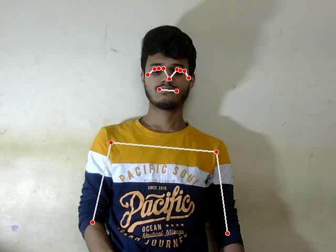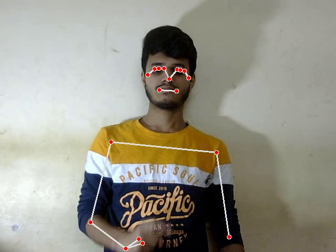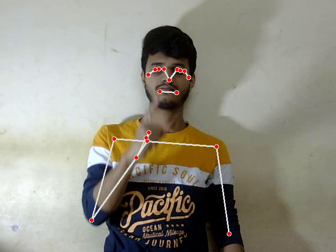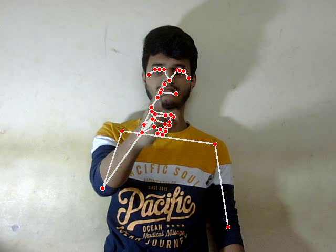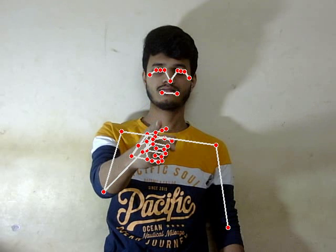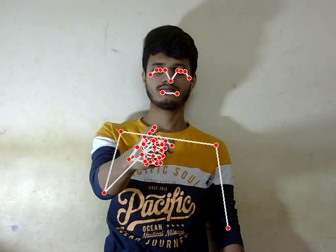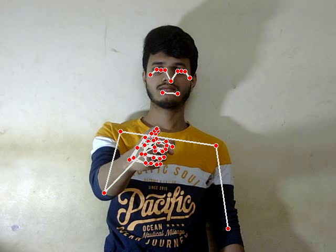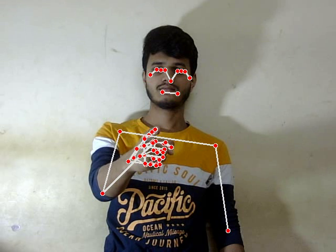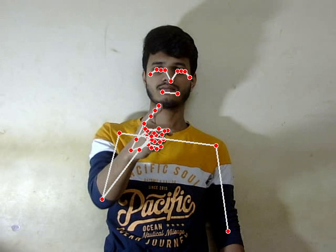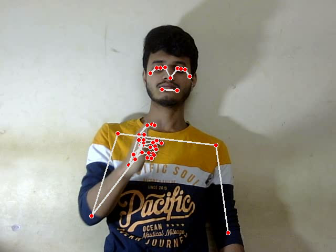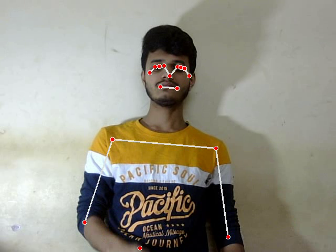you